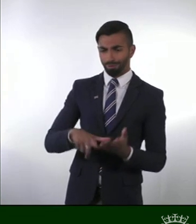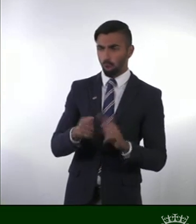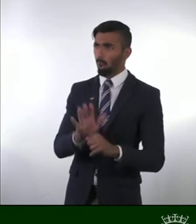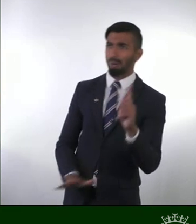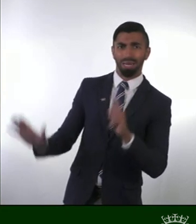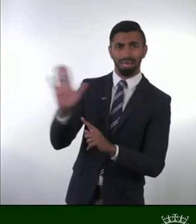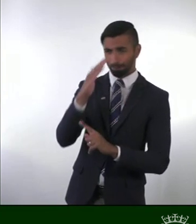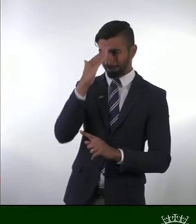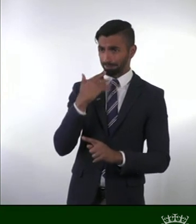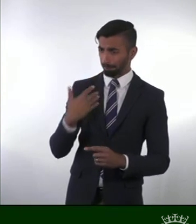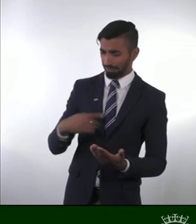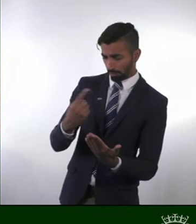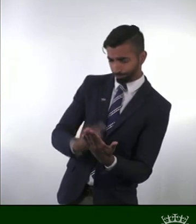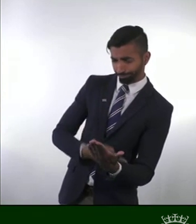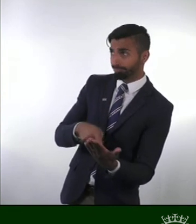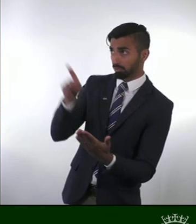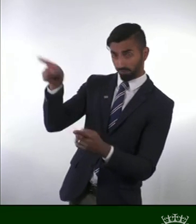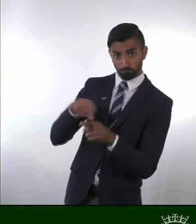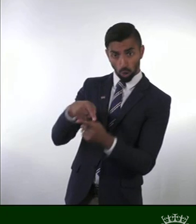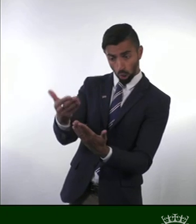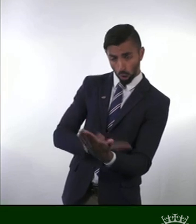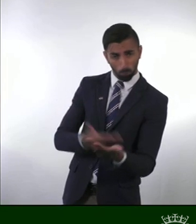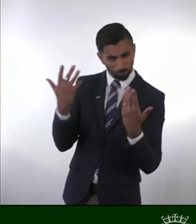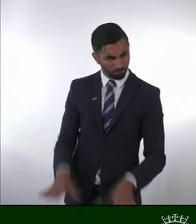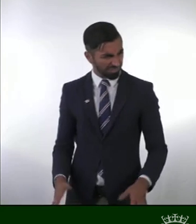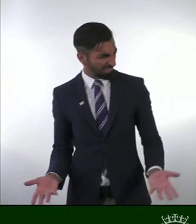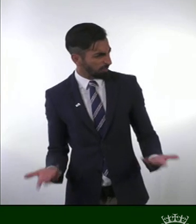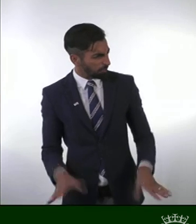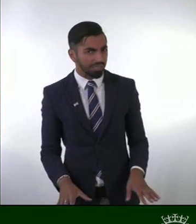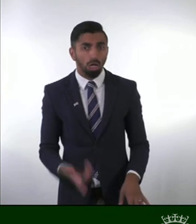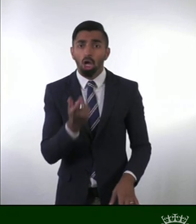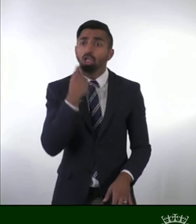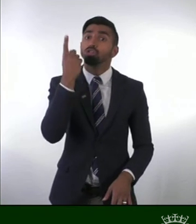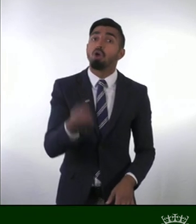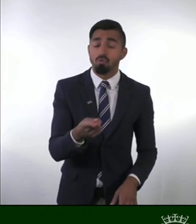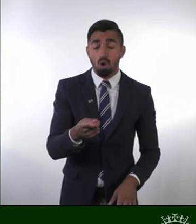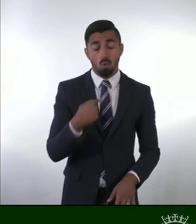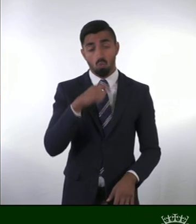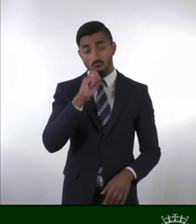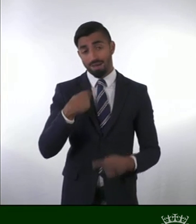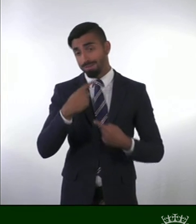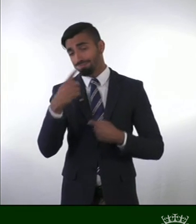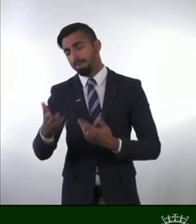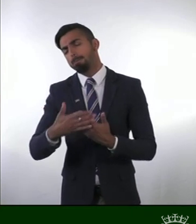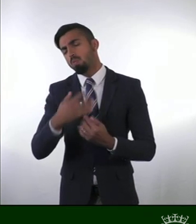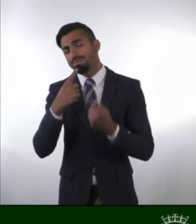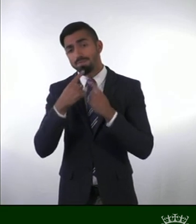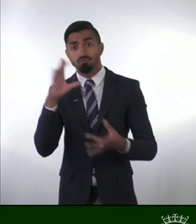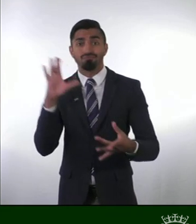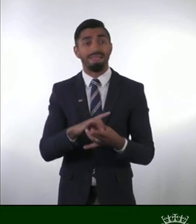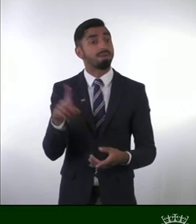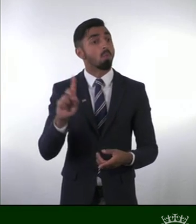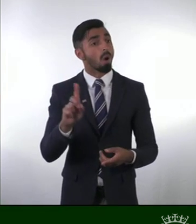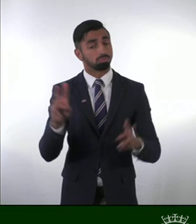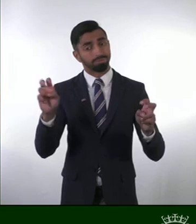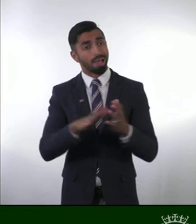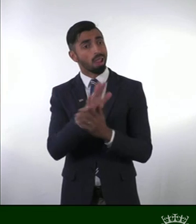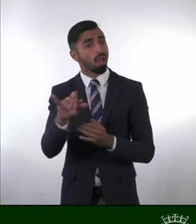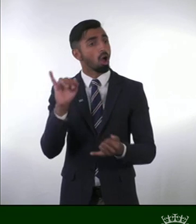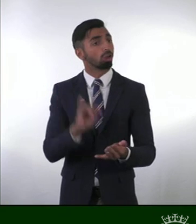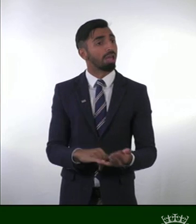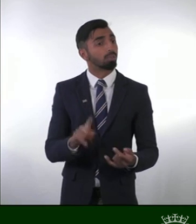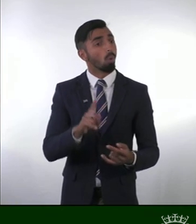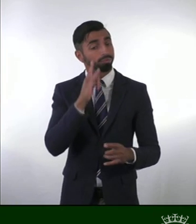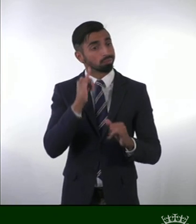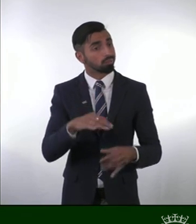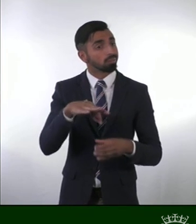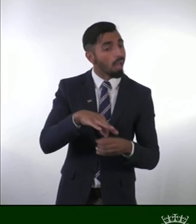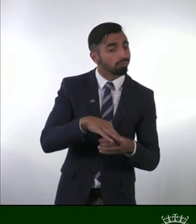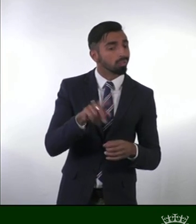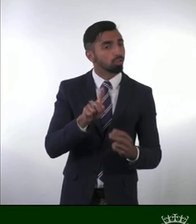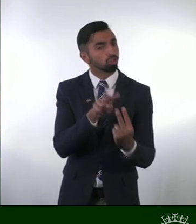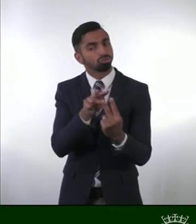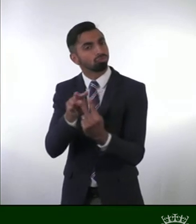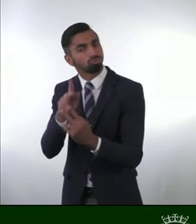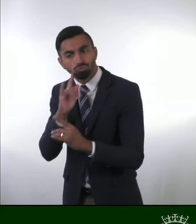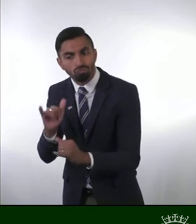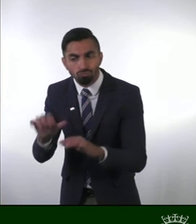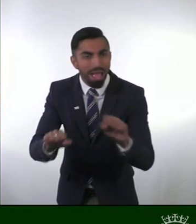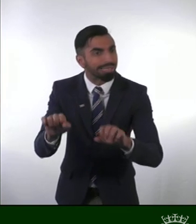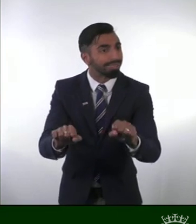Tomorrow the House will be hearing a bit more about what has happened with NHS Test and Trace, and they will find that there is an extraordinary degree of natural compliance and understanding by the British people.